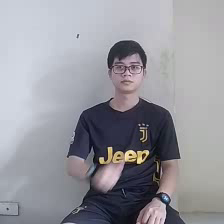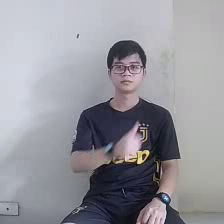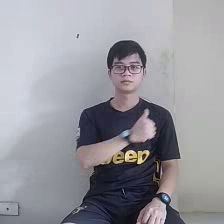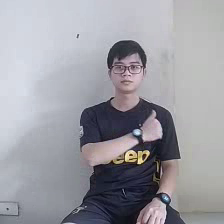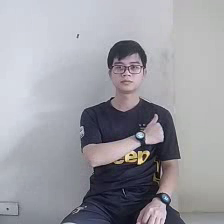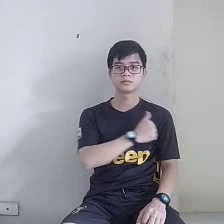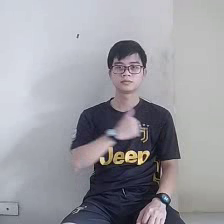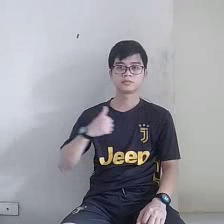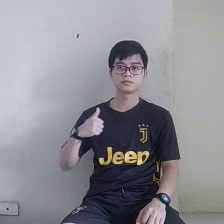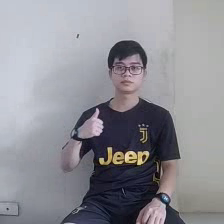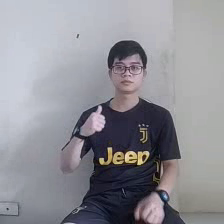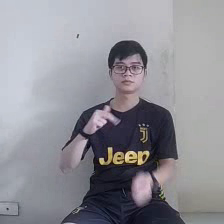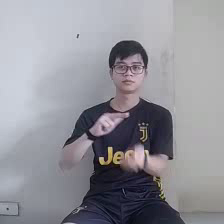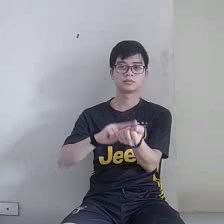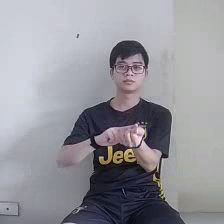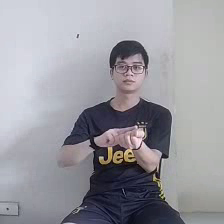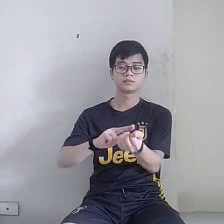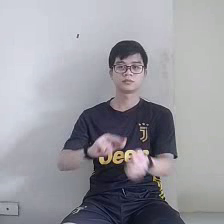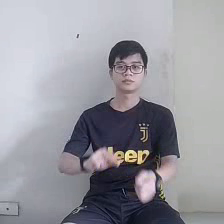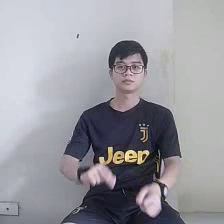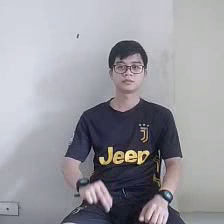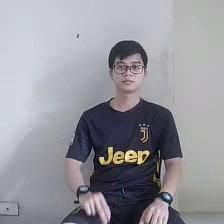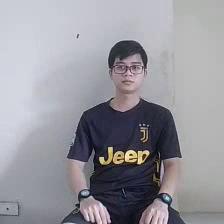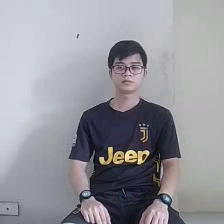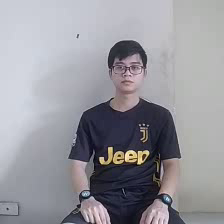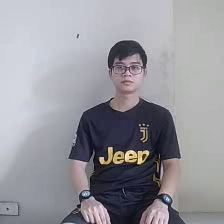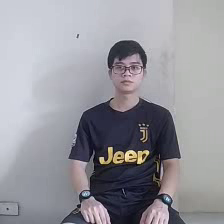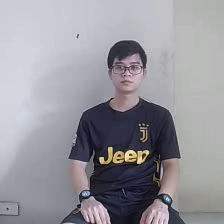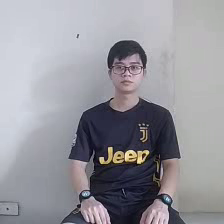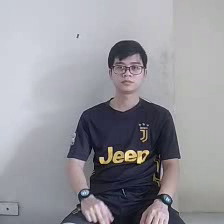Bệnh nhân